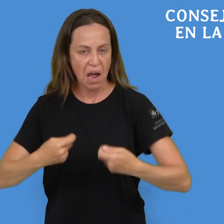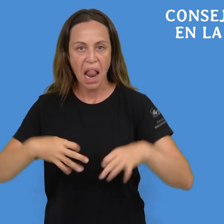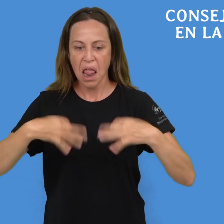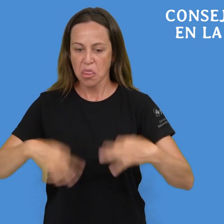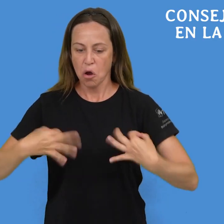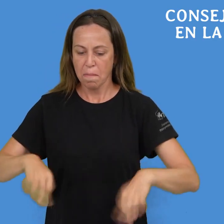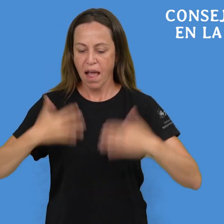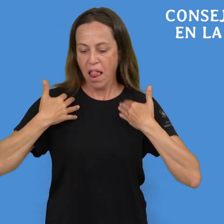normal